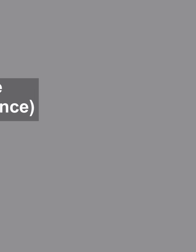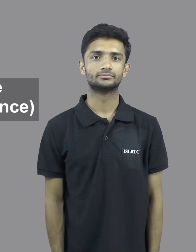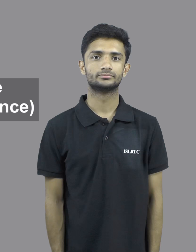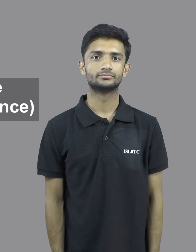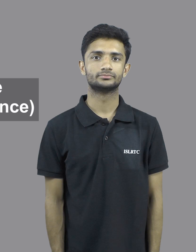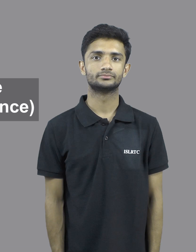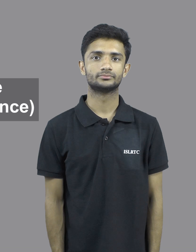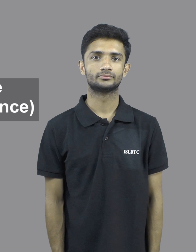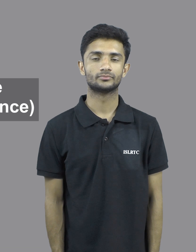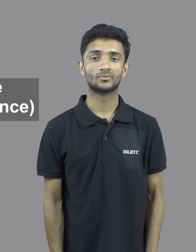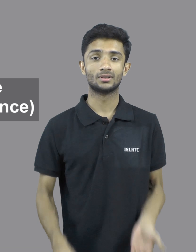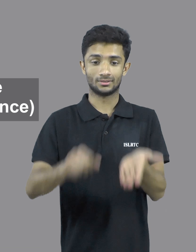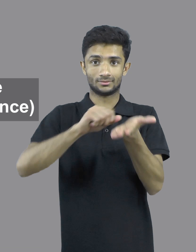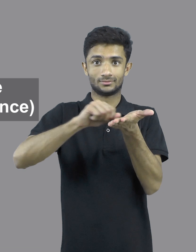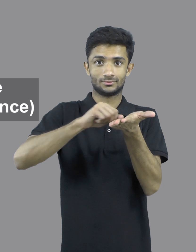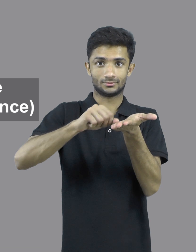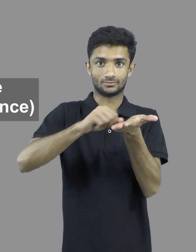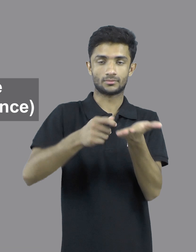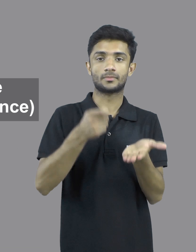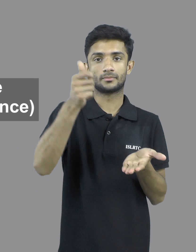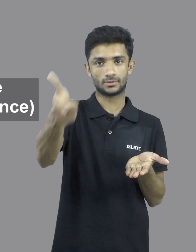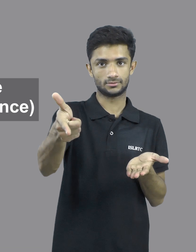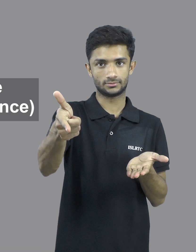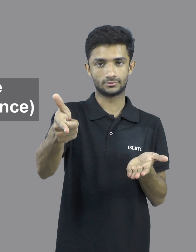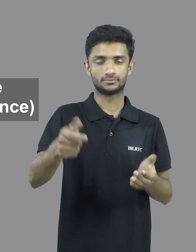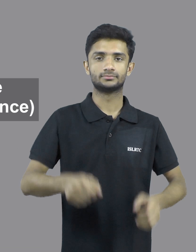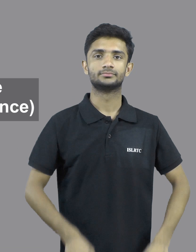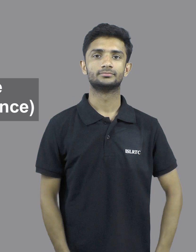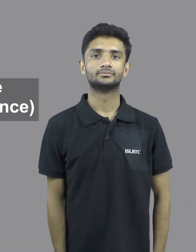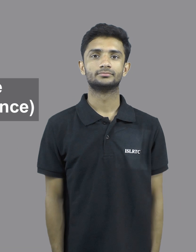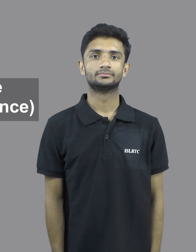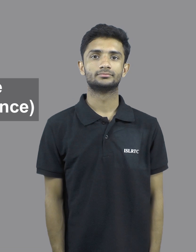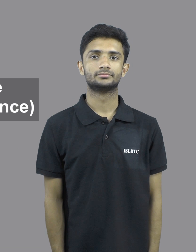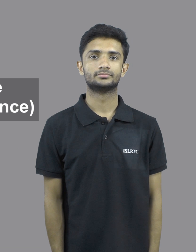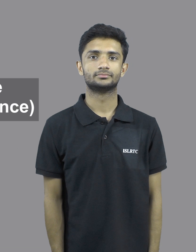Recharge (Money Balance)